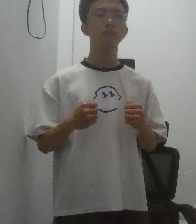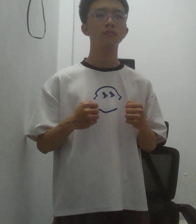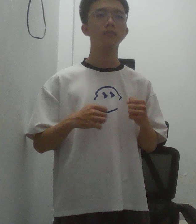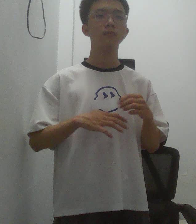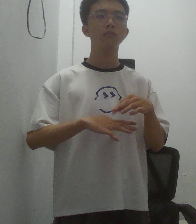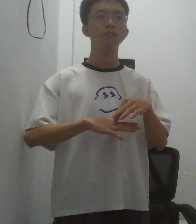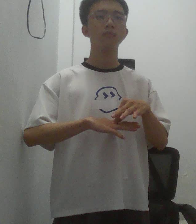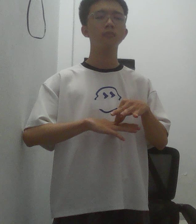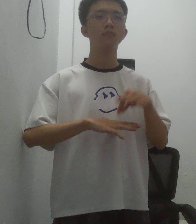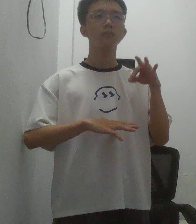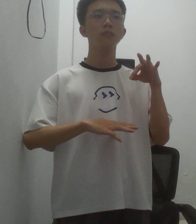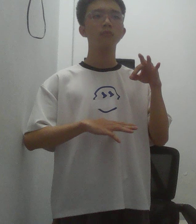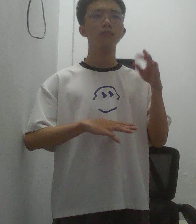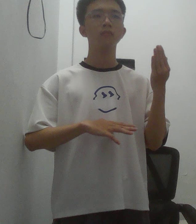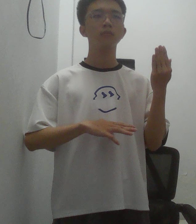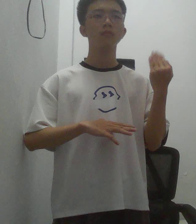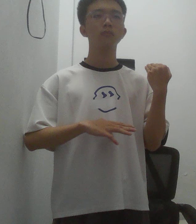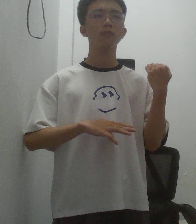tuan truoc